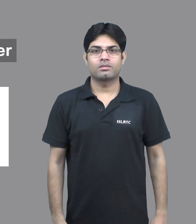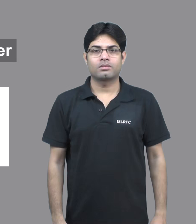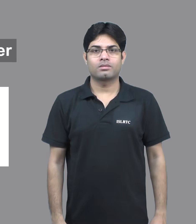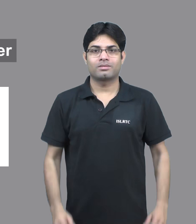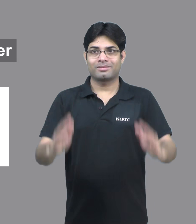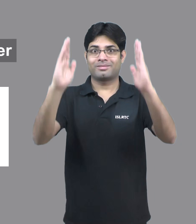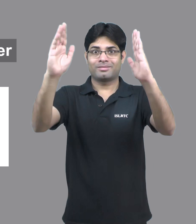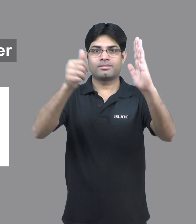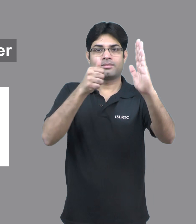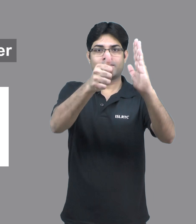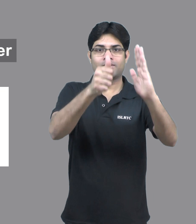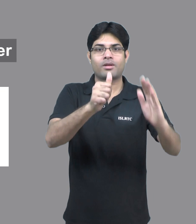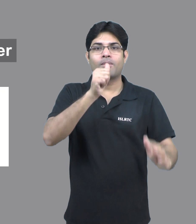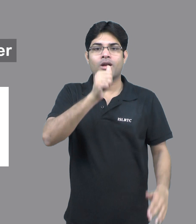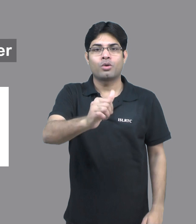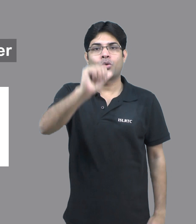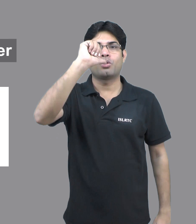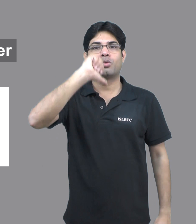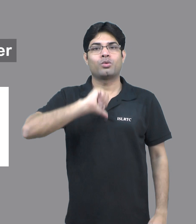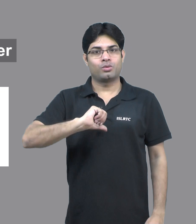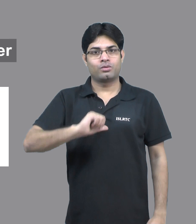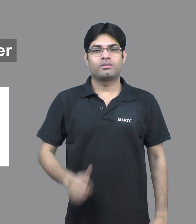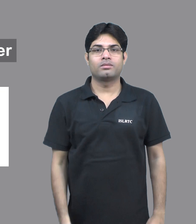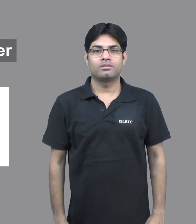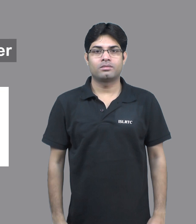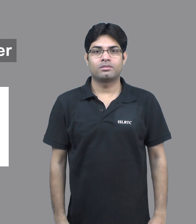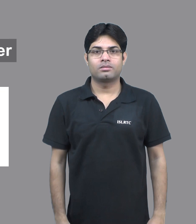Water Filter